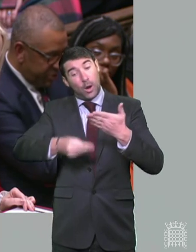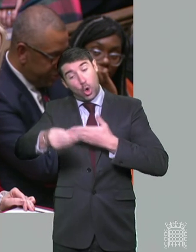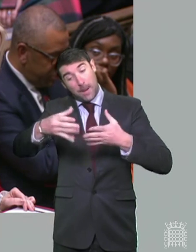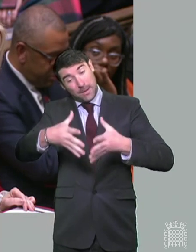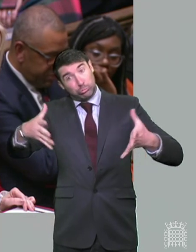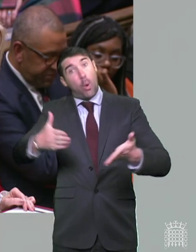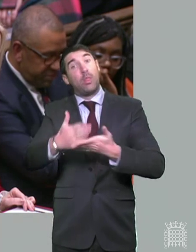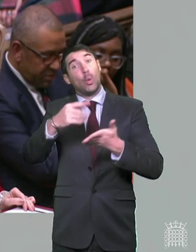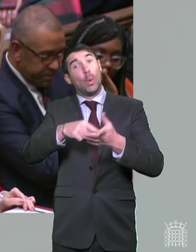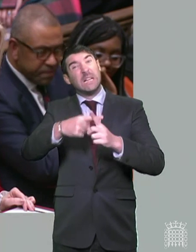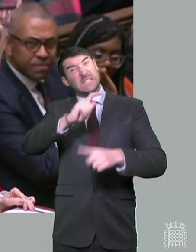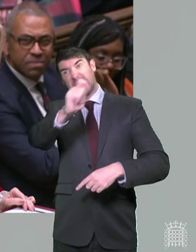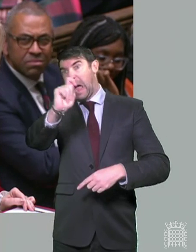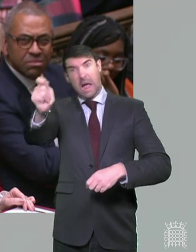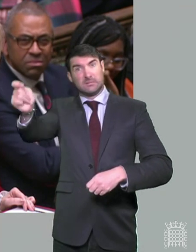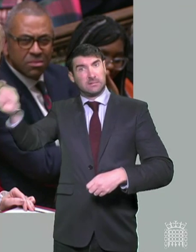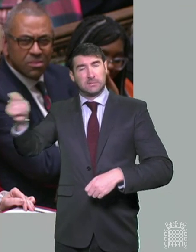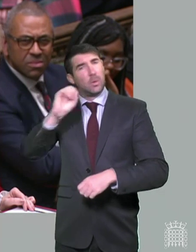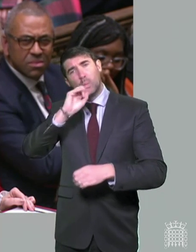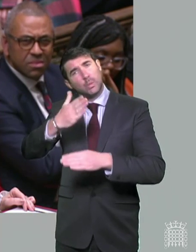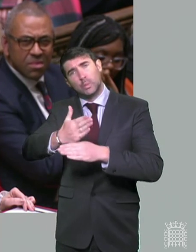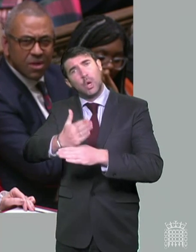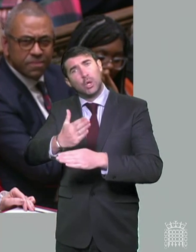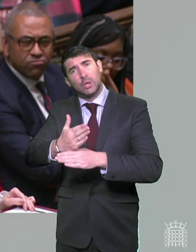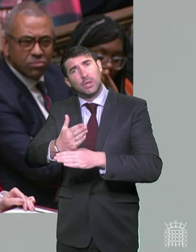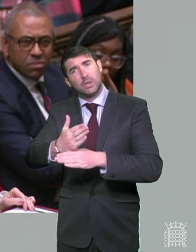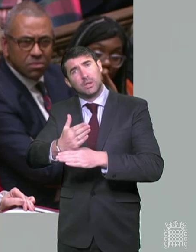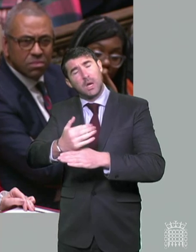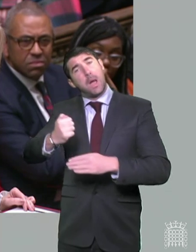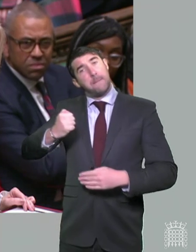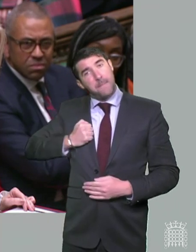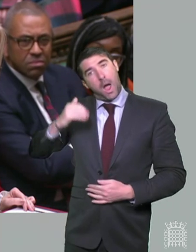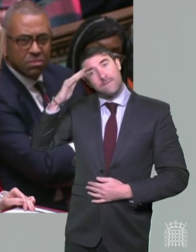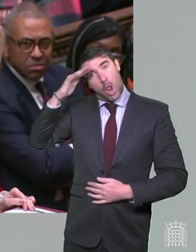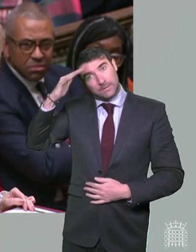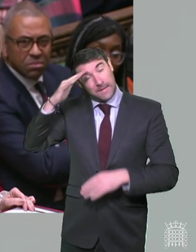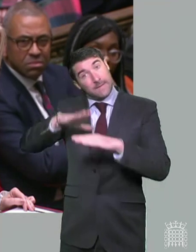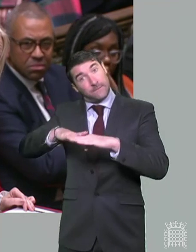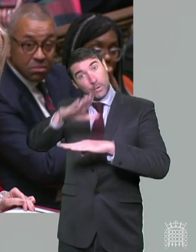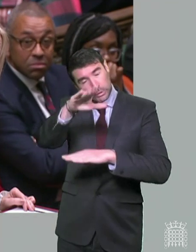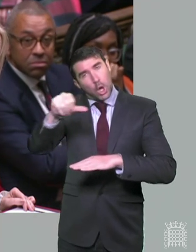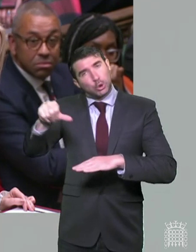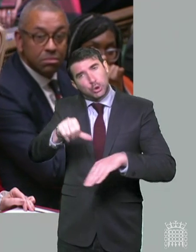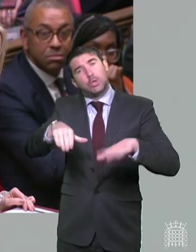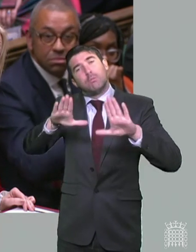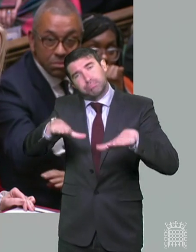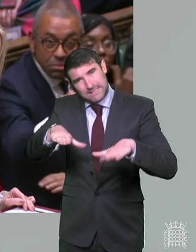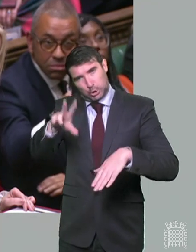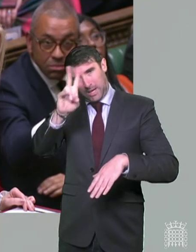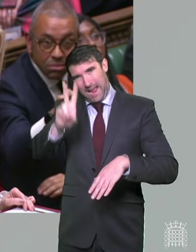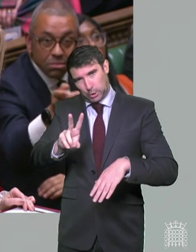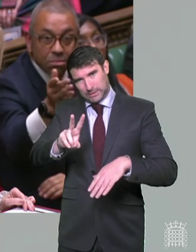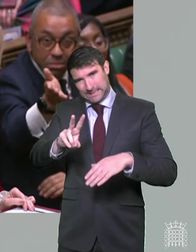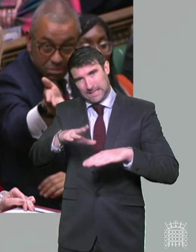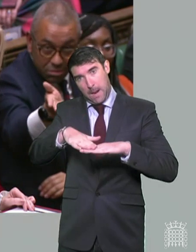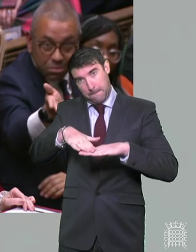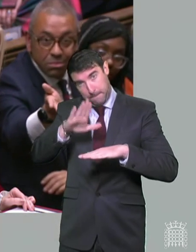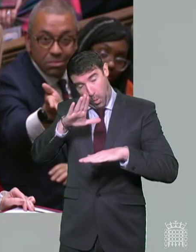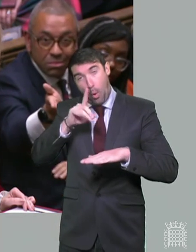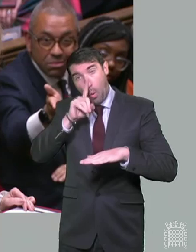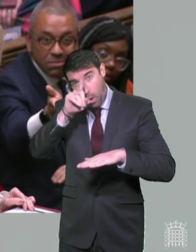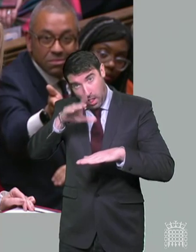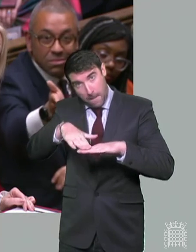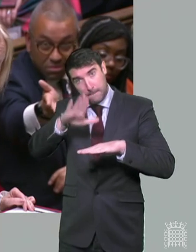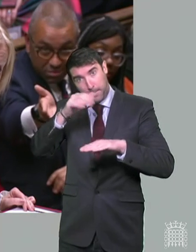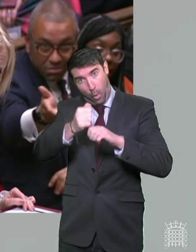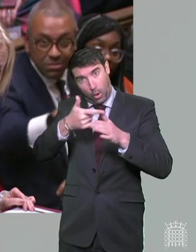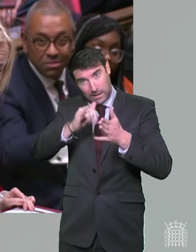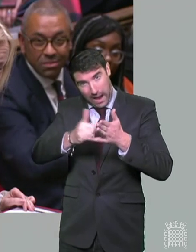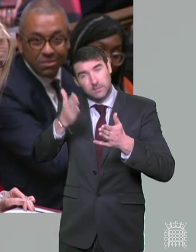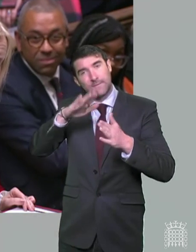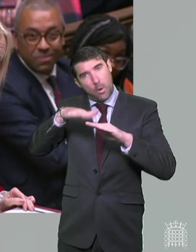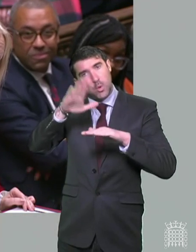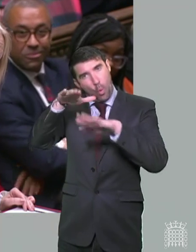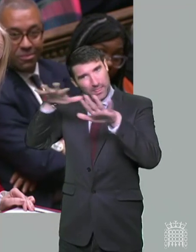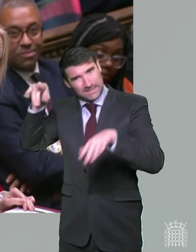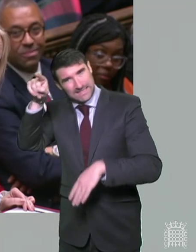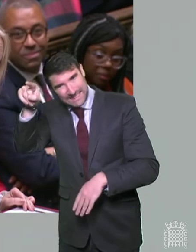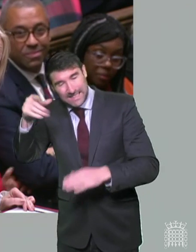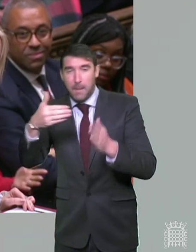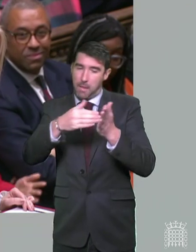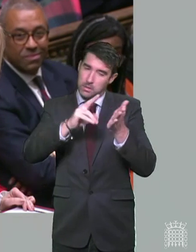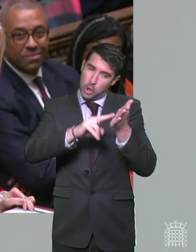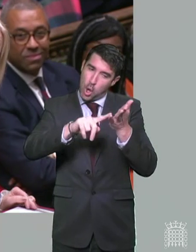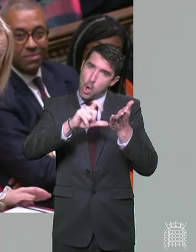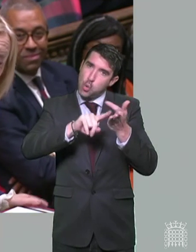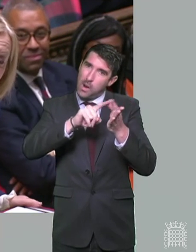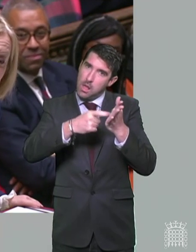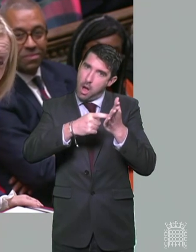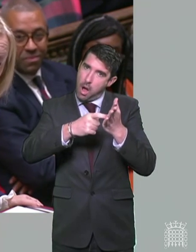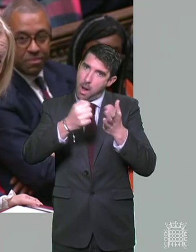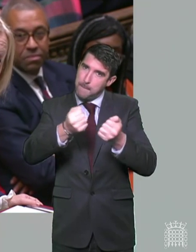I want to see us using more of our UK energy supply, including more oil and gas from the North sea and nuclear power in Scotland.